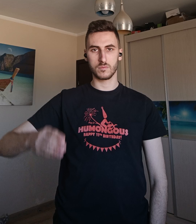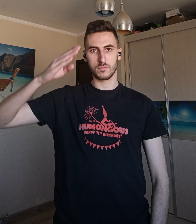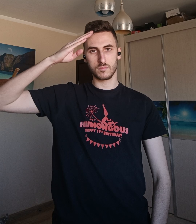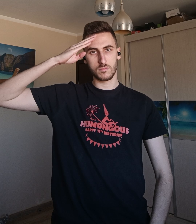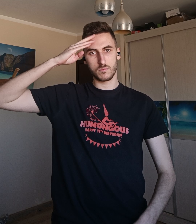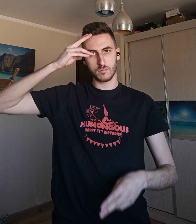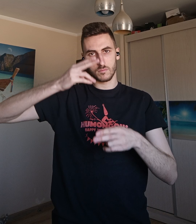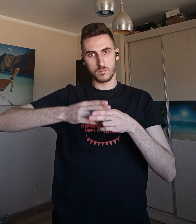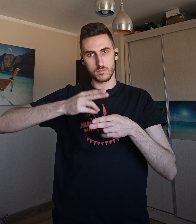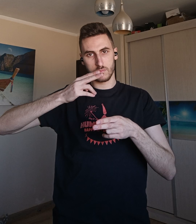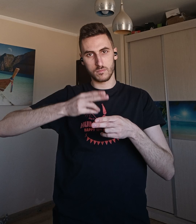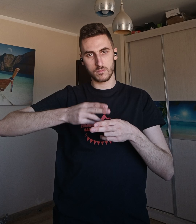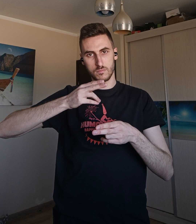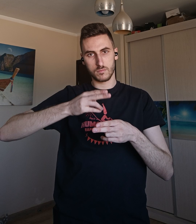חולה